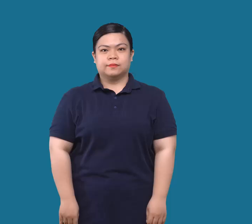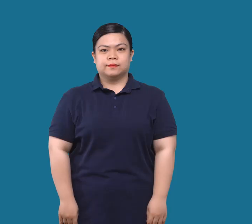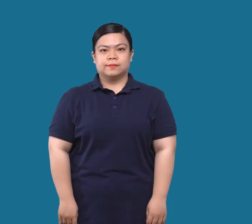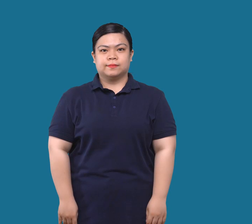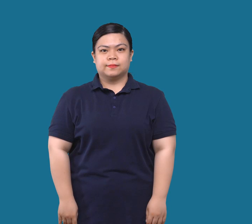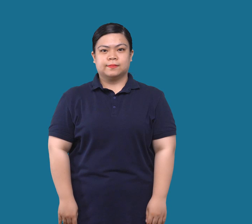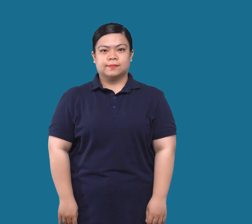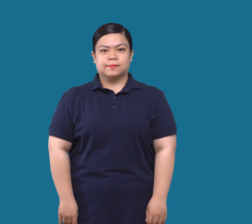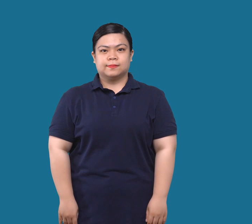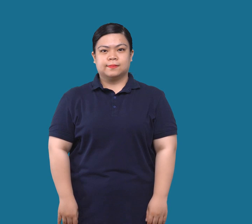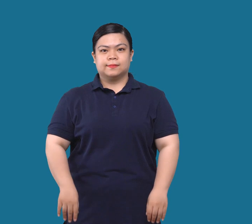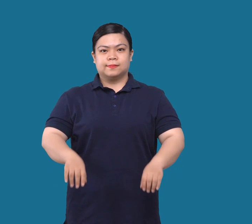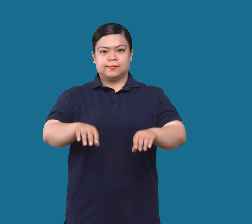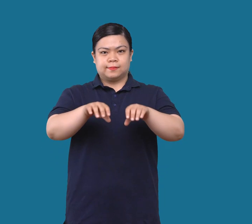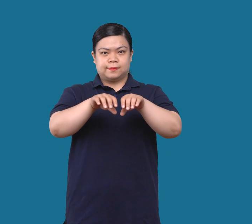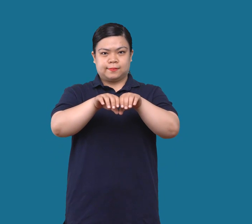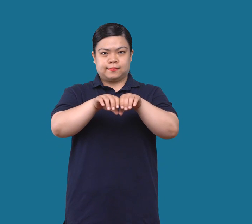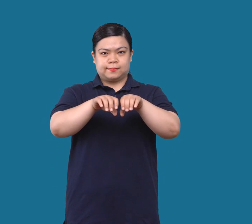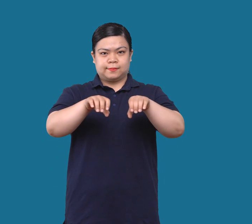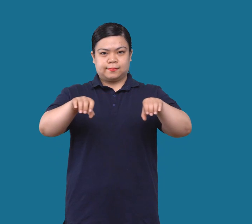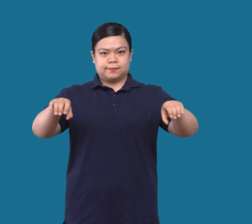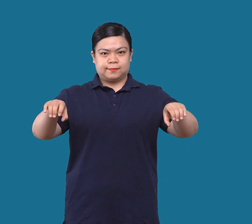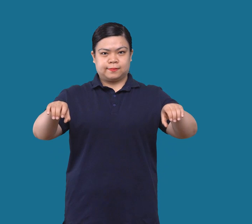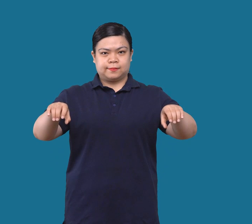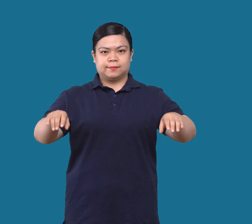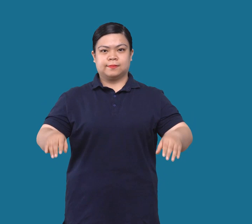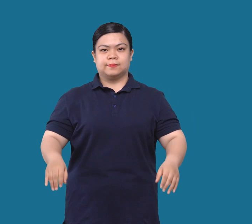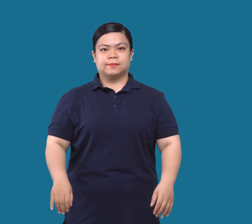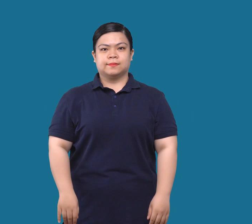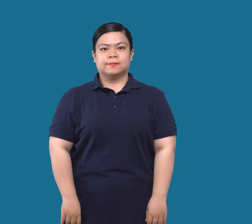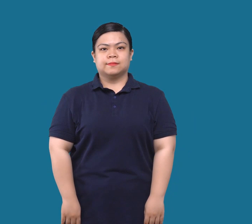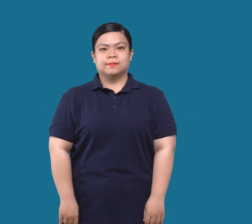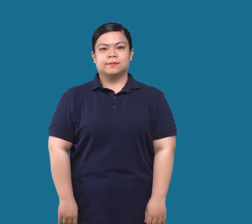ống nước